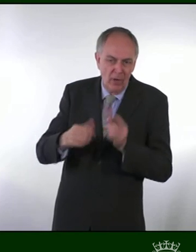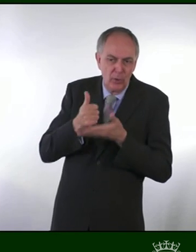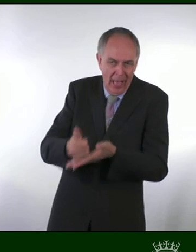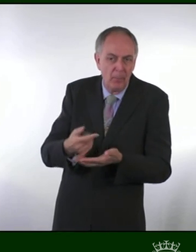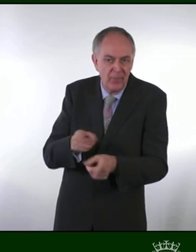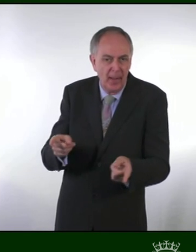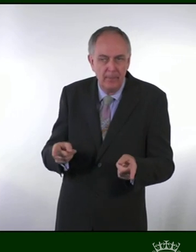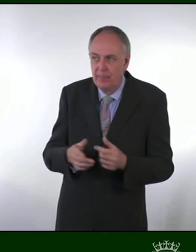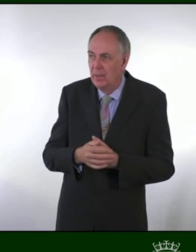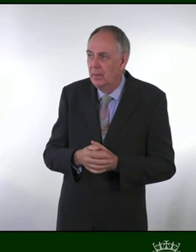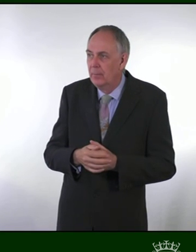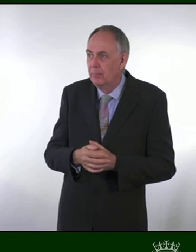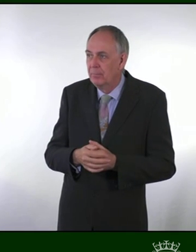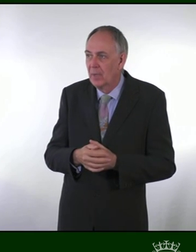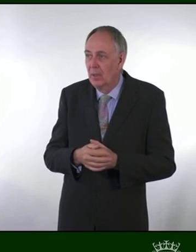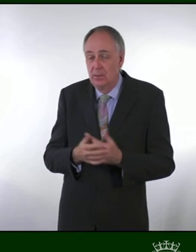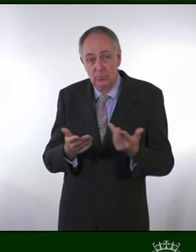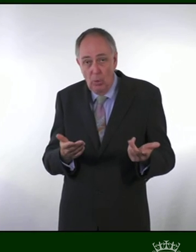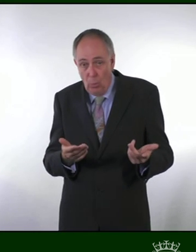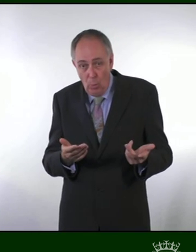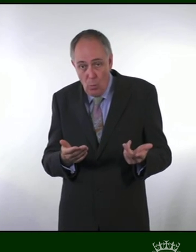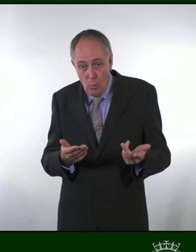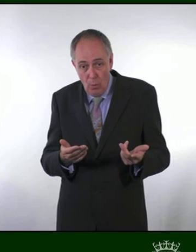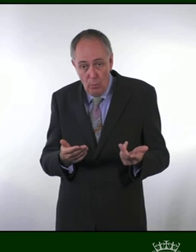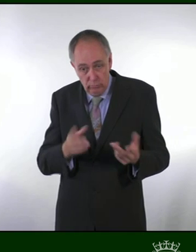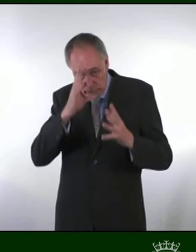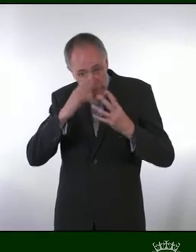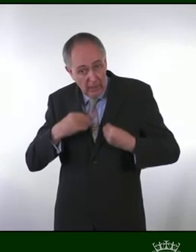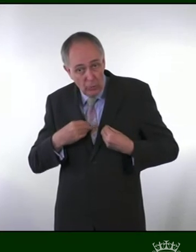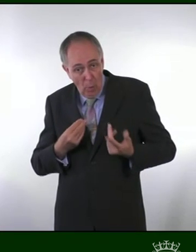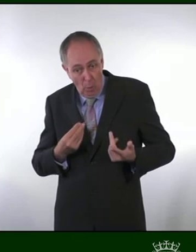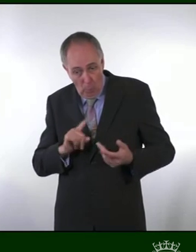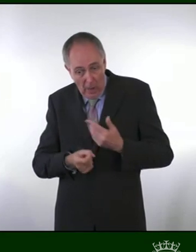Scrapping the policy would be the best step, so will he update the House on his progress?